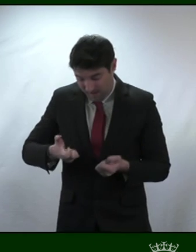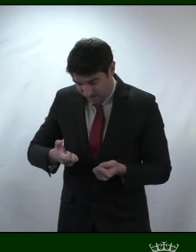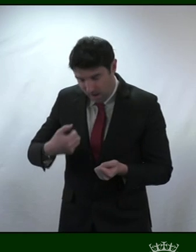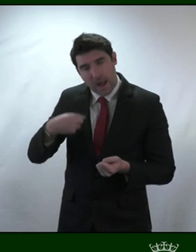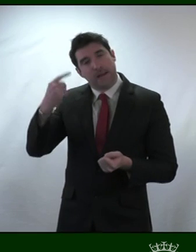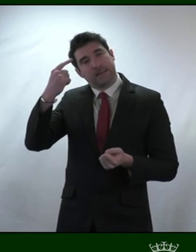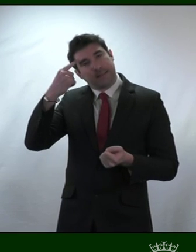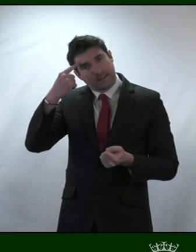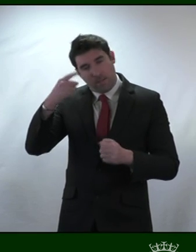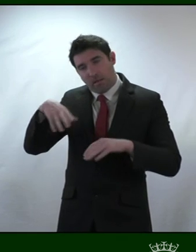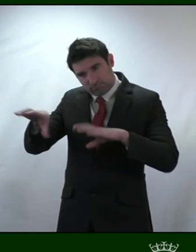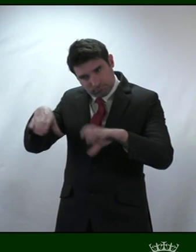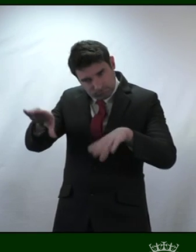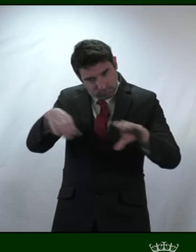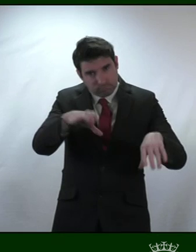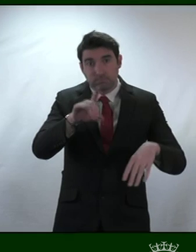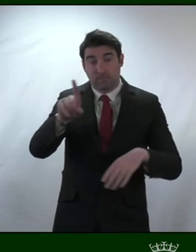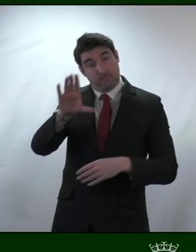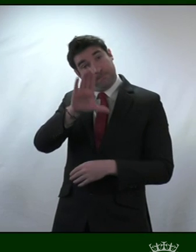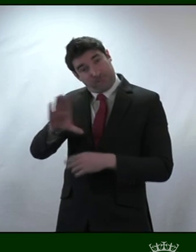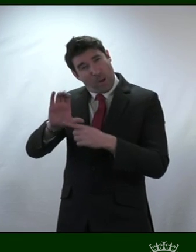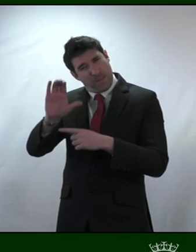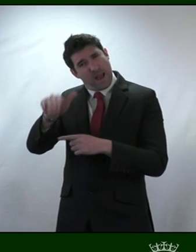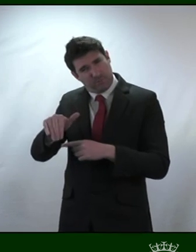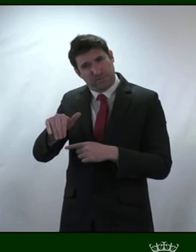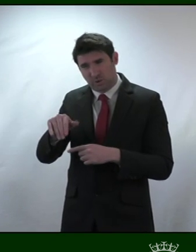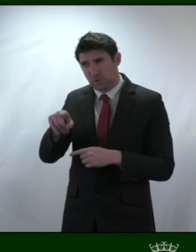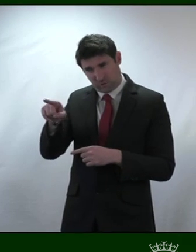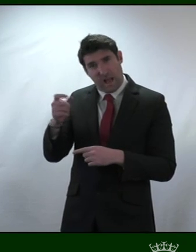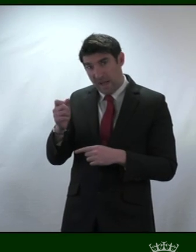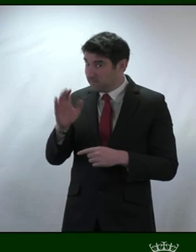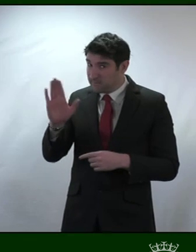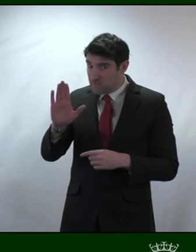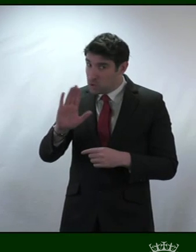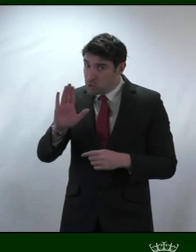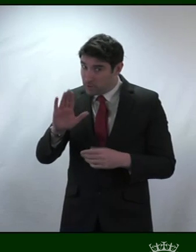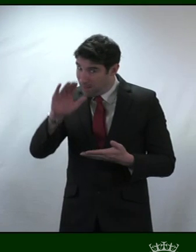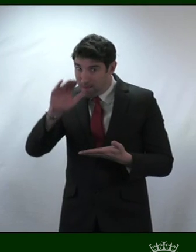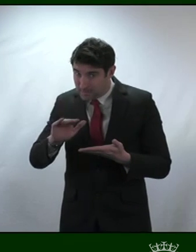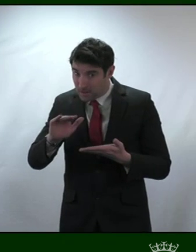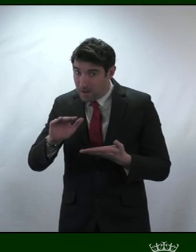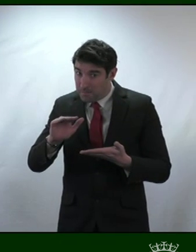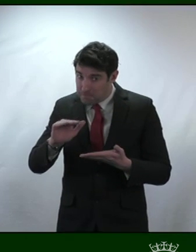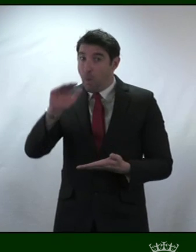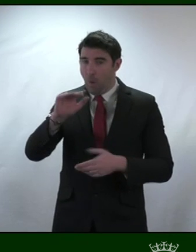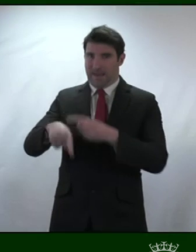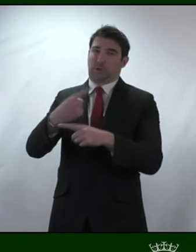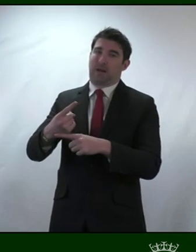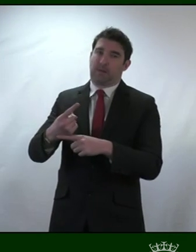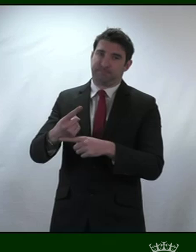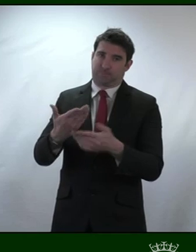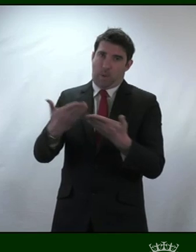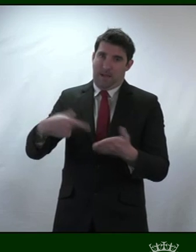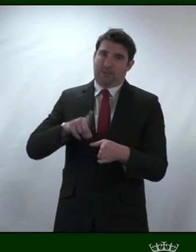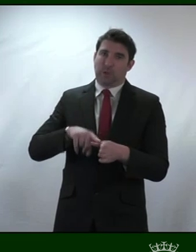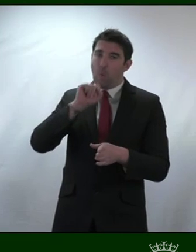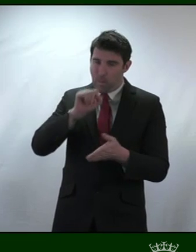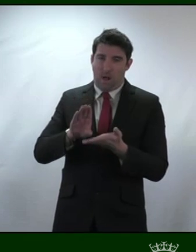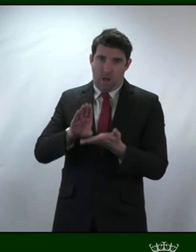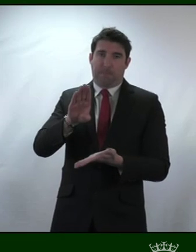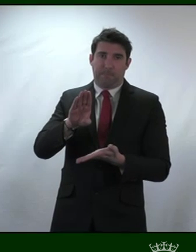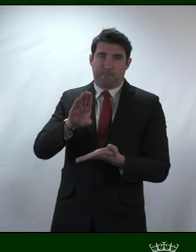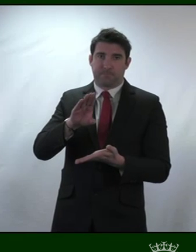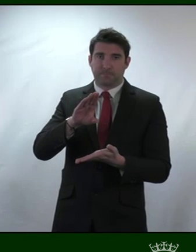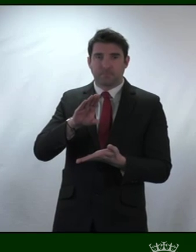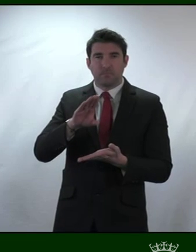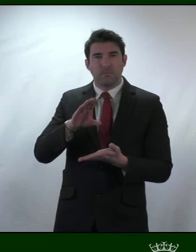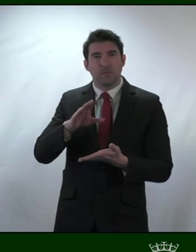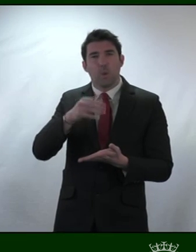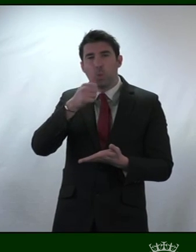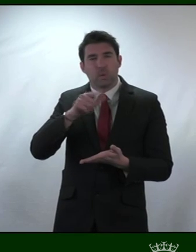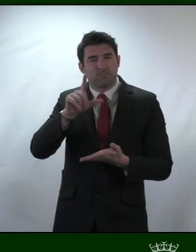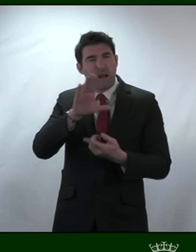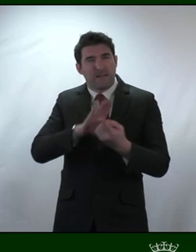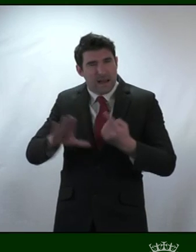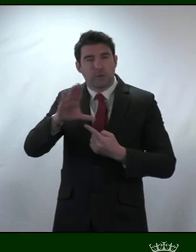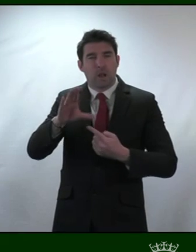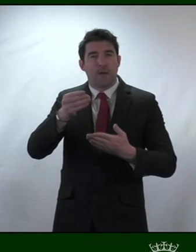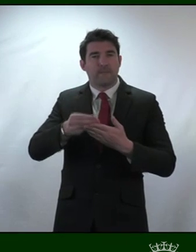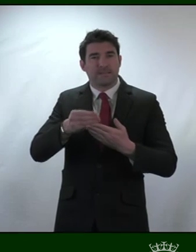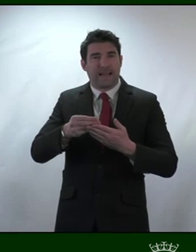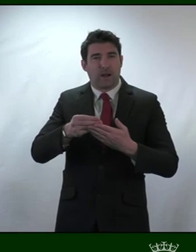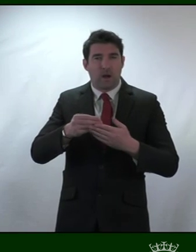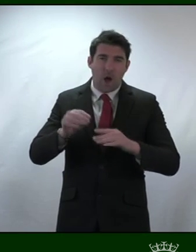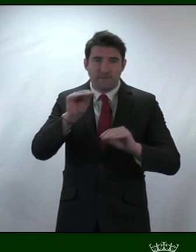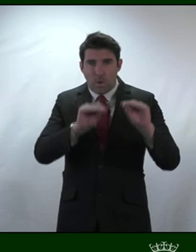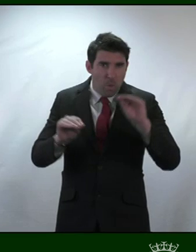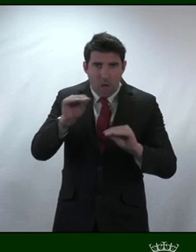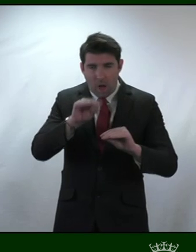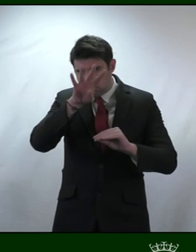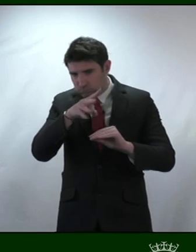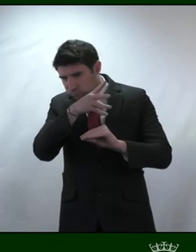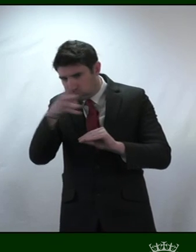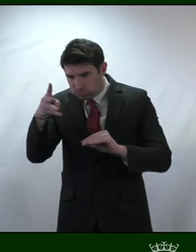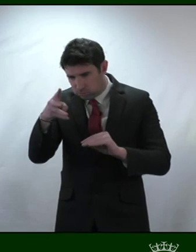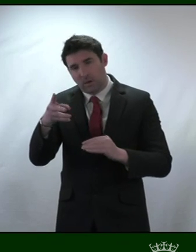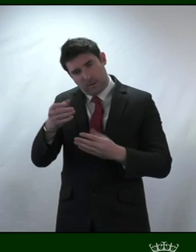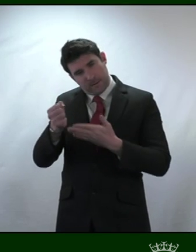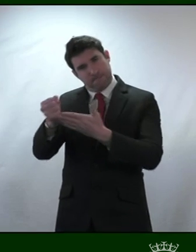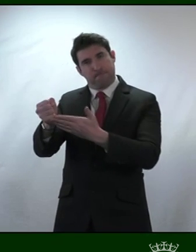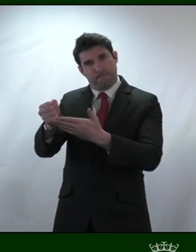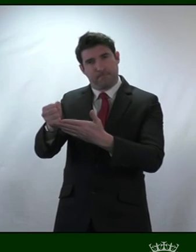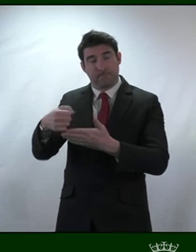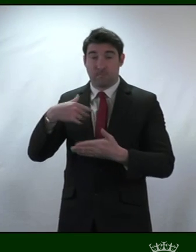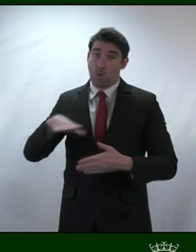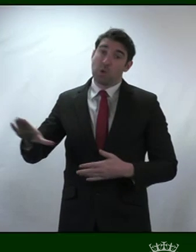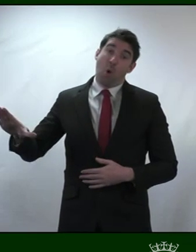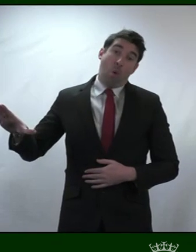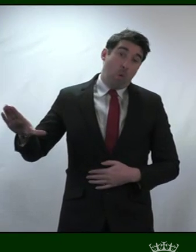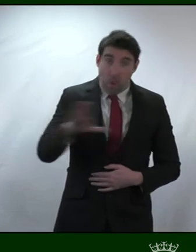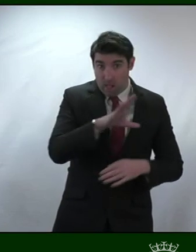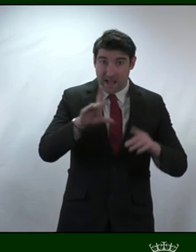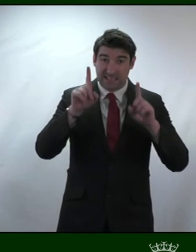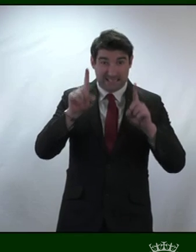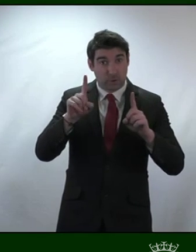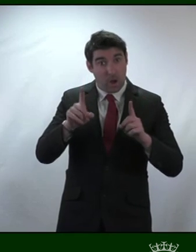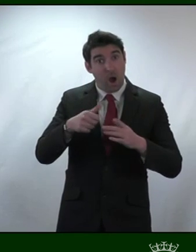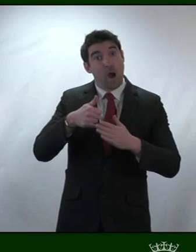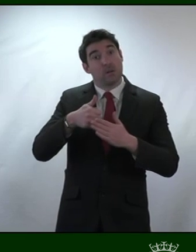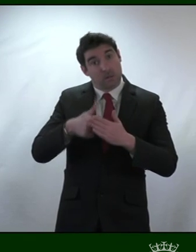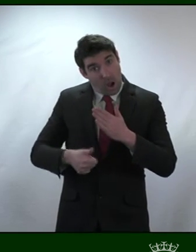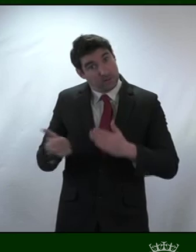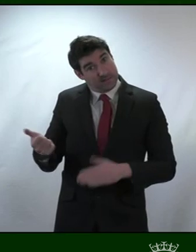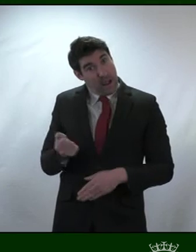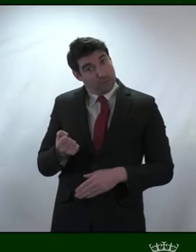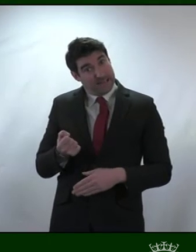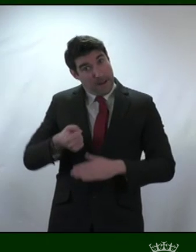Friend, his constituency is attracting an average of 3.8% more per pupil next year compared with this year through the national funding formula—a total of £4.8 million more, in addition, of course, to our commitment to pay every teacher a starting salary of £30,000.